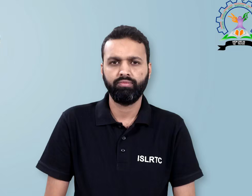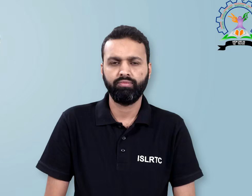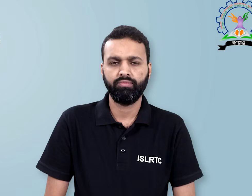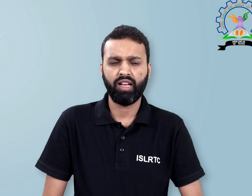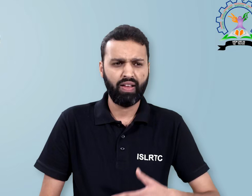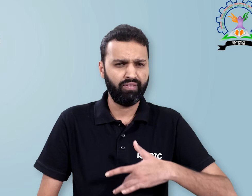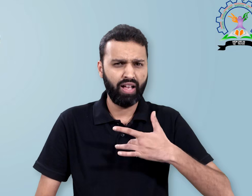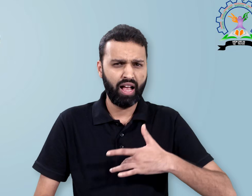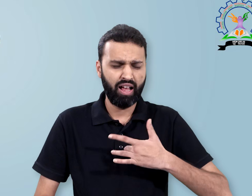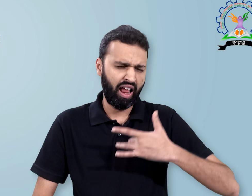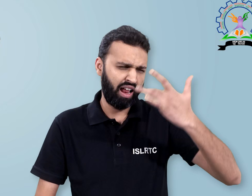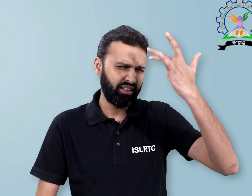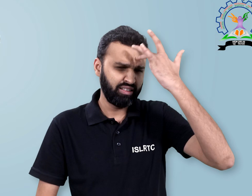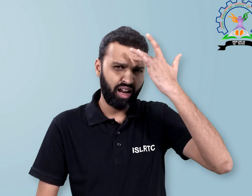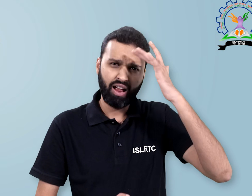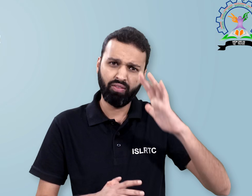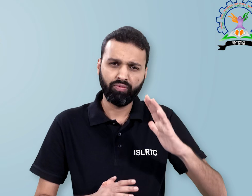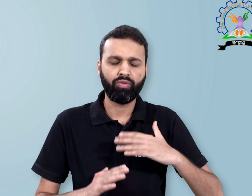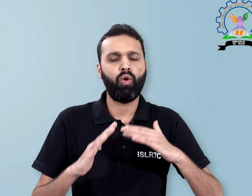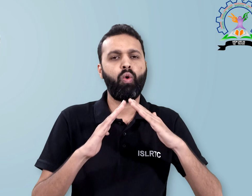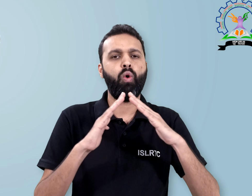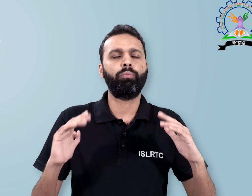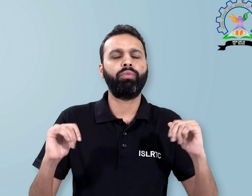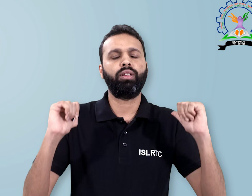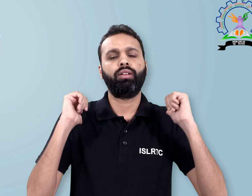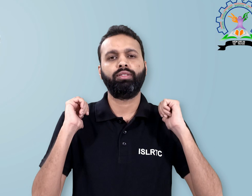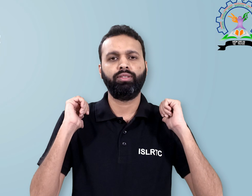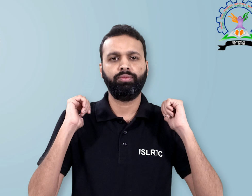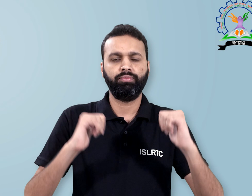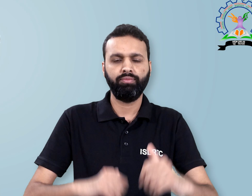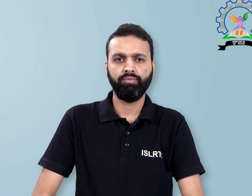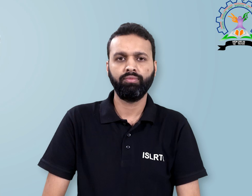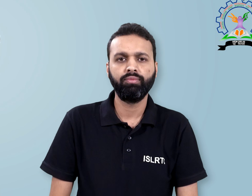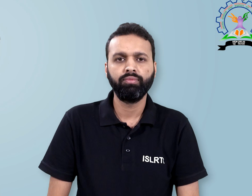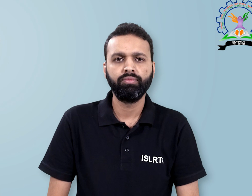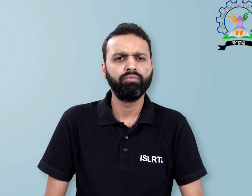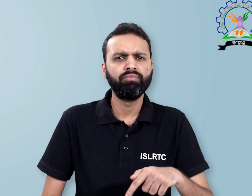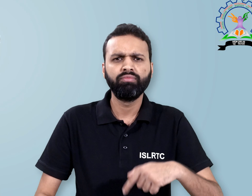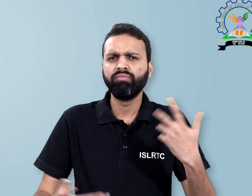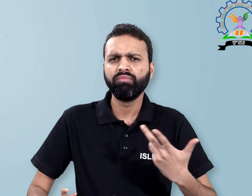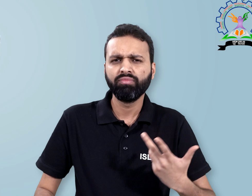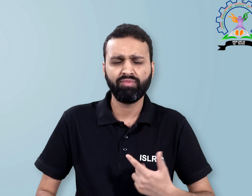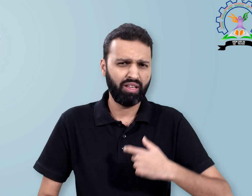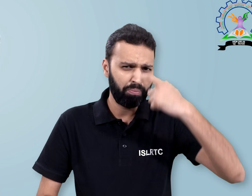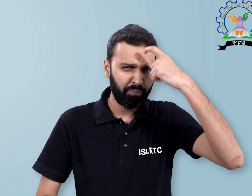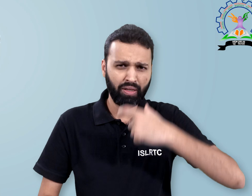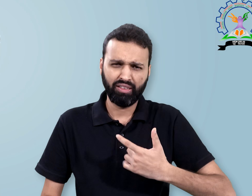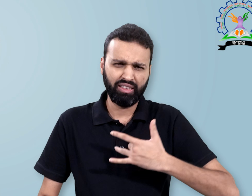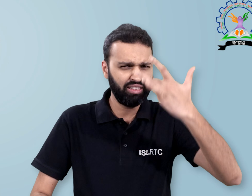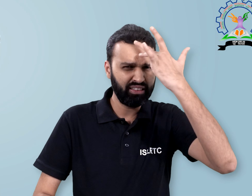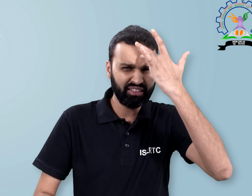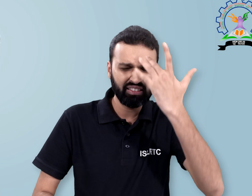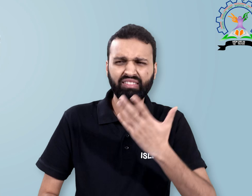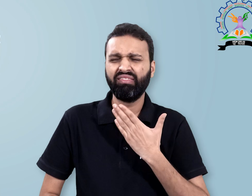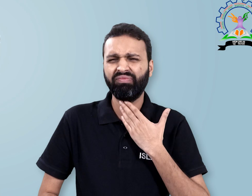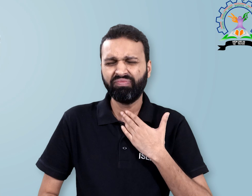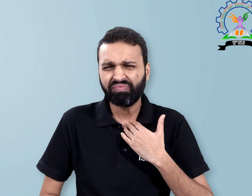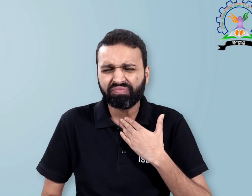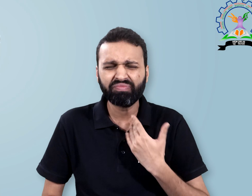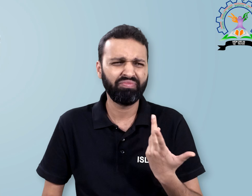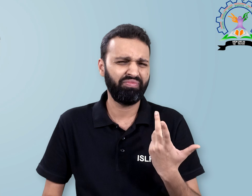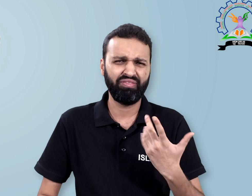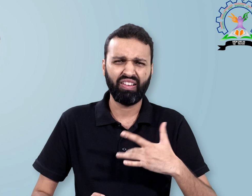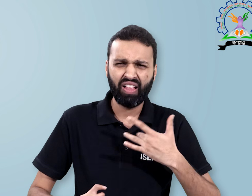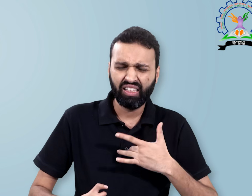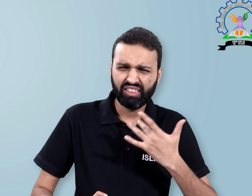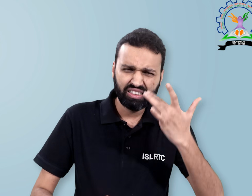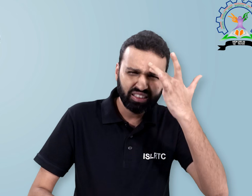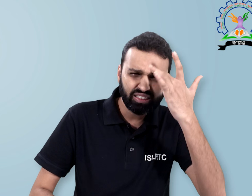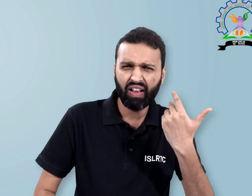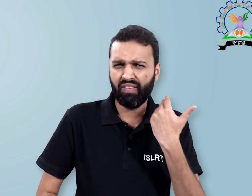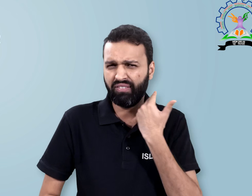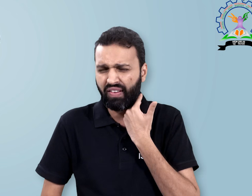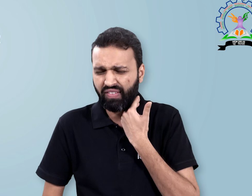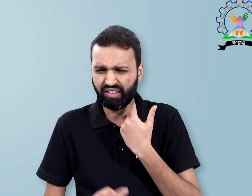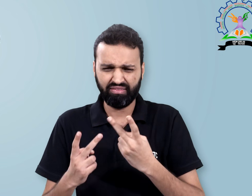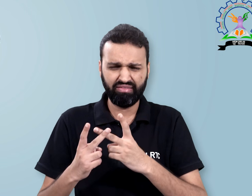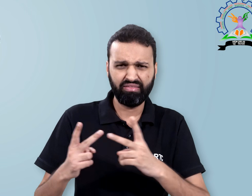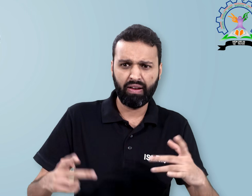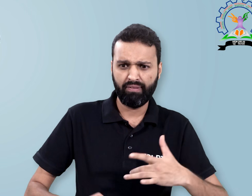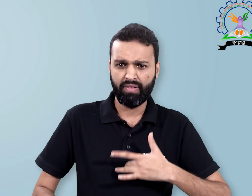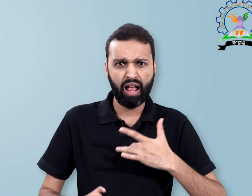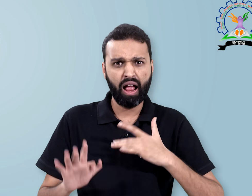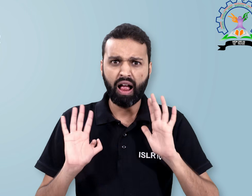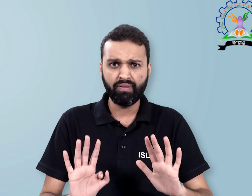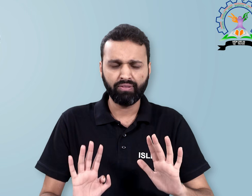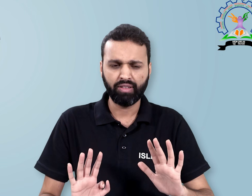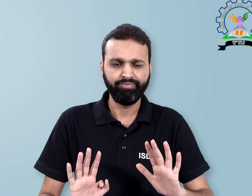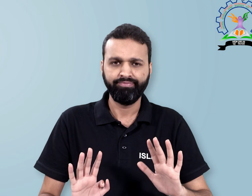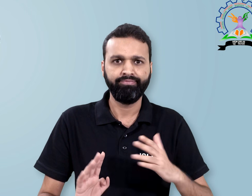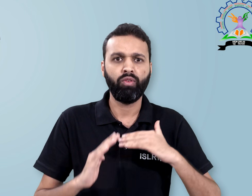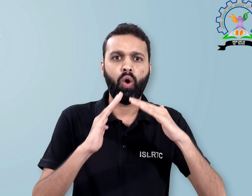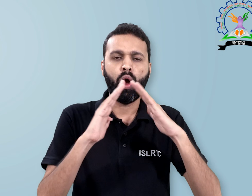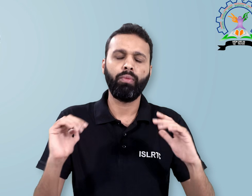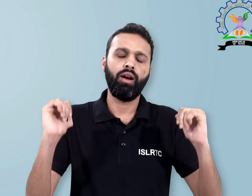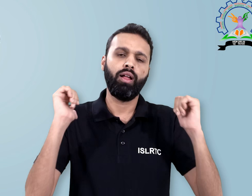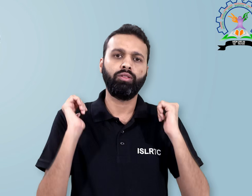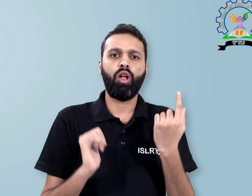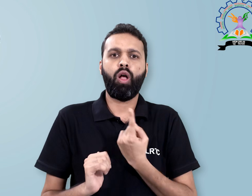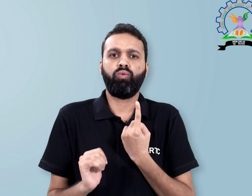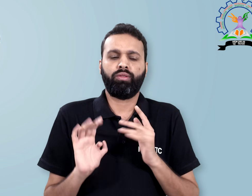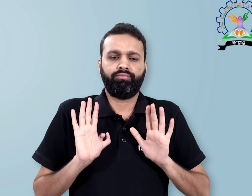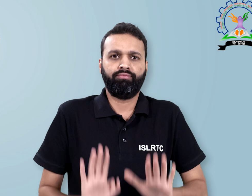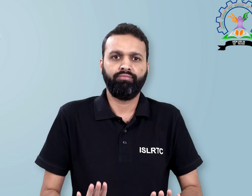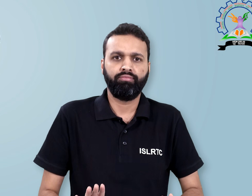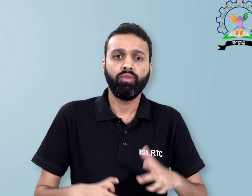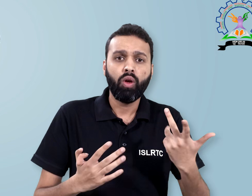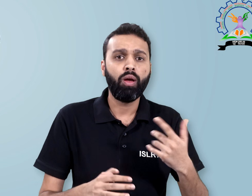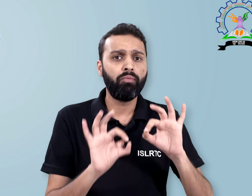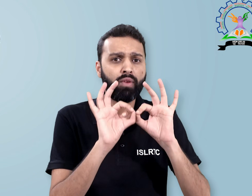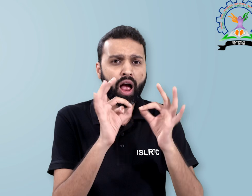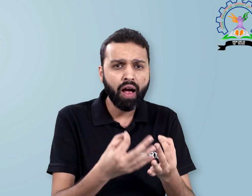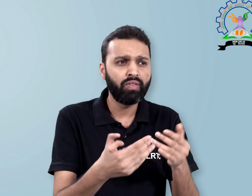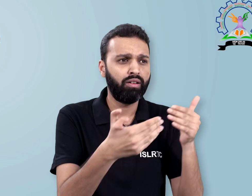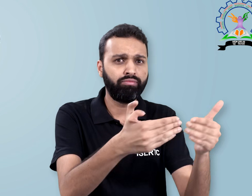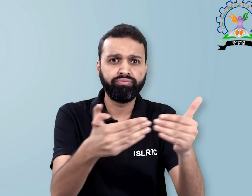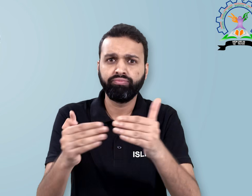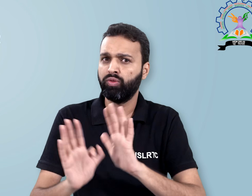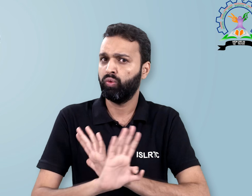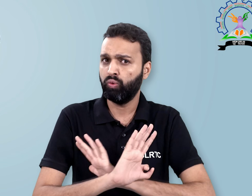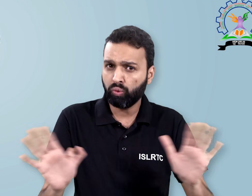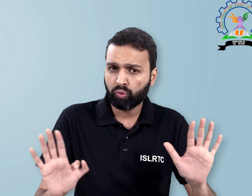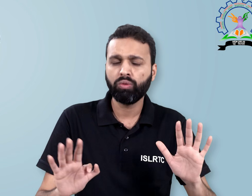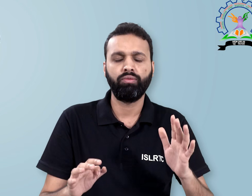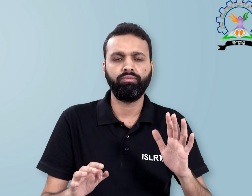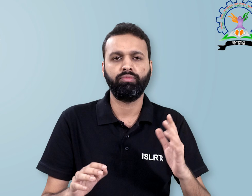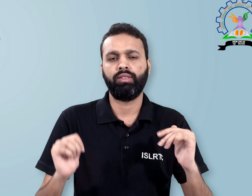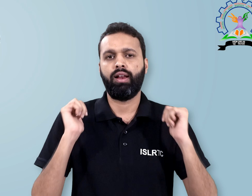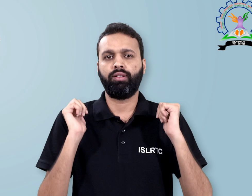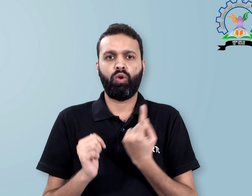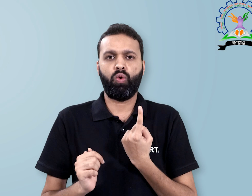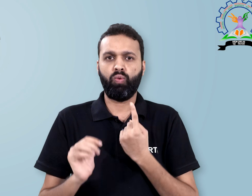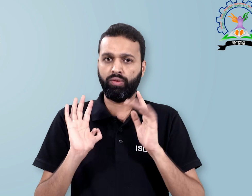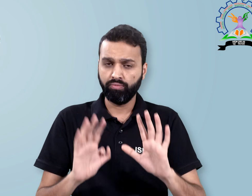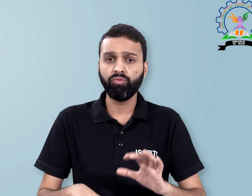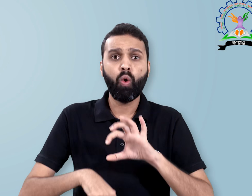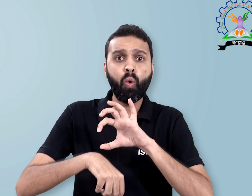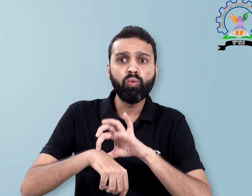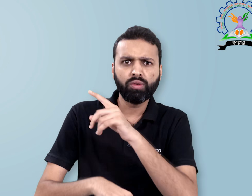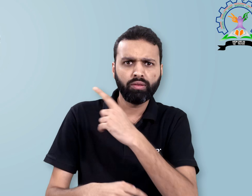Home Quarantine A person who may feel unwell with discomfort in the throat, a change in body temperature stays at home and avoids interaction with others to stop the spread of infections.